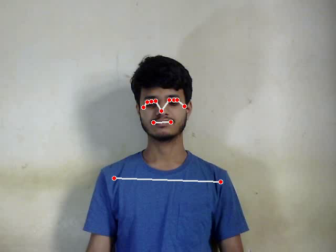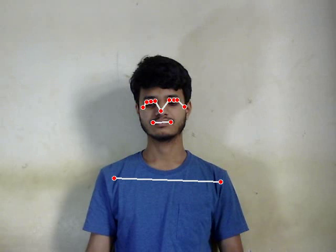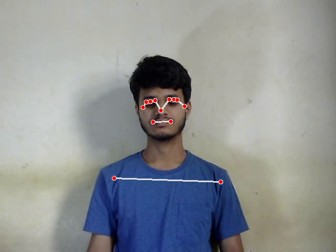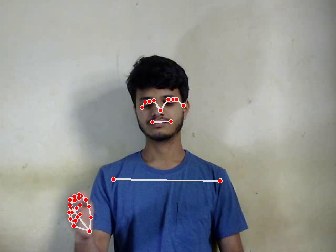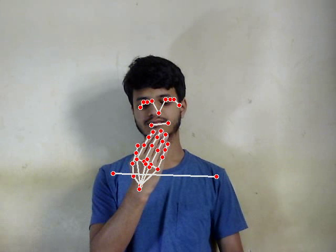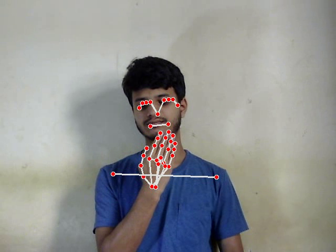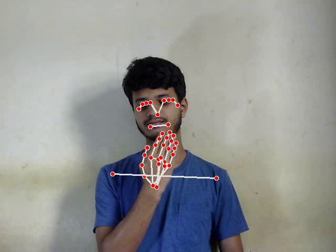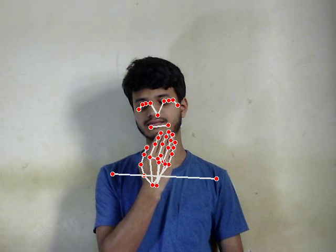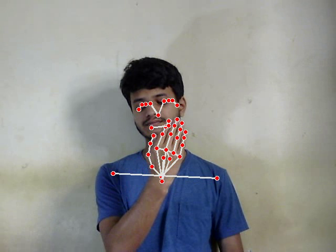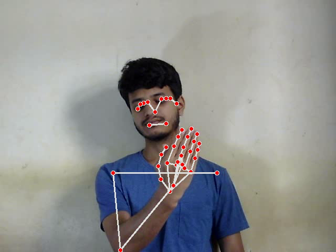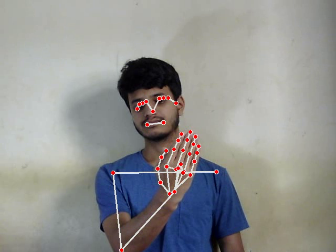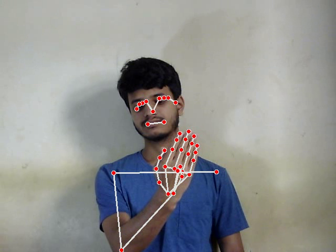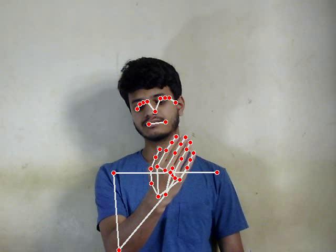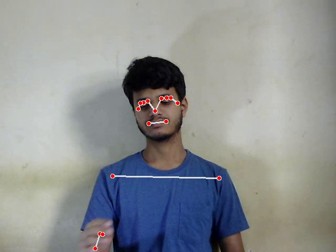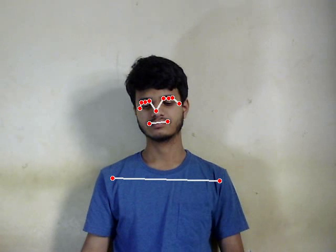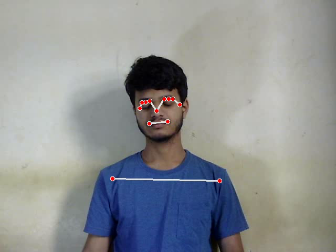thank you